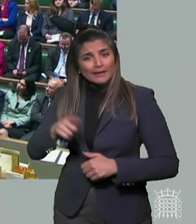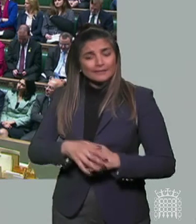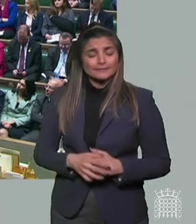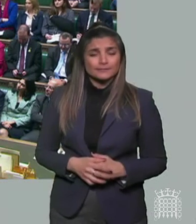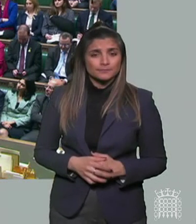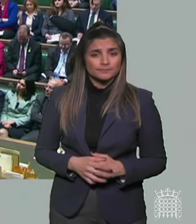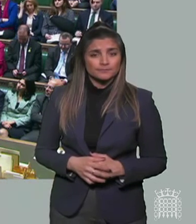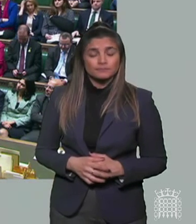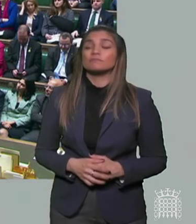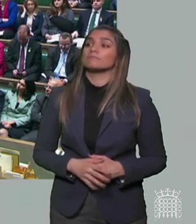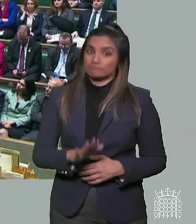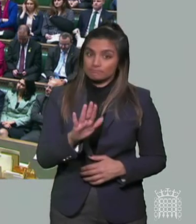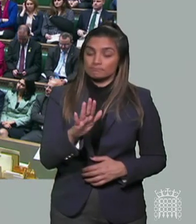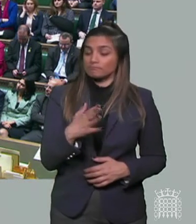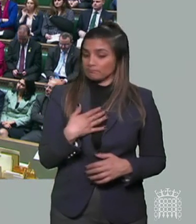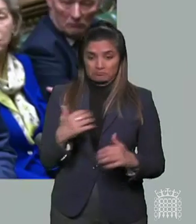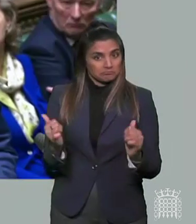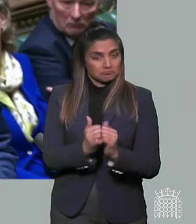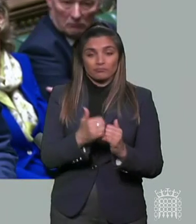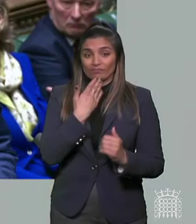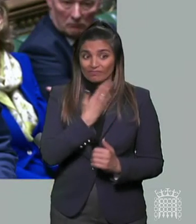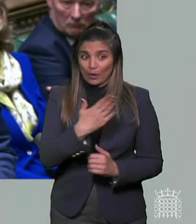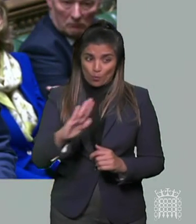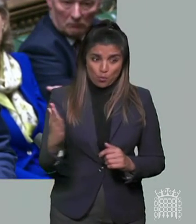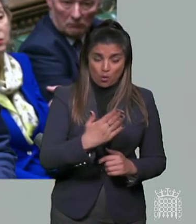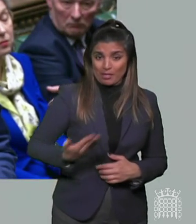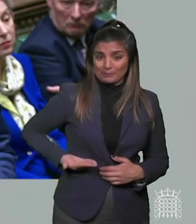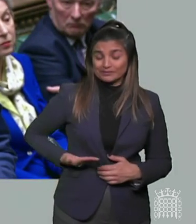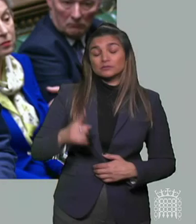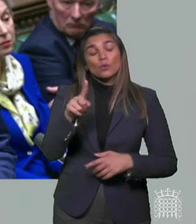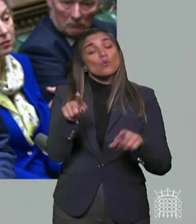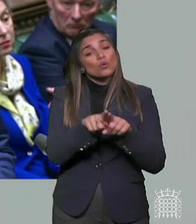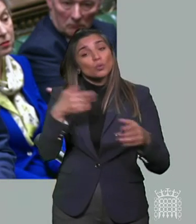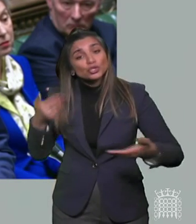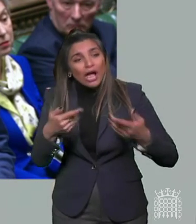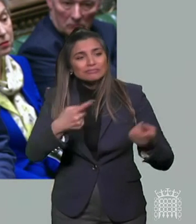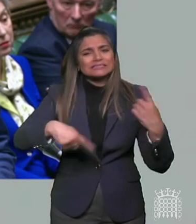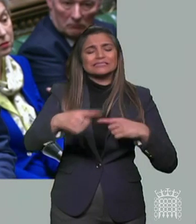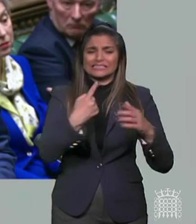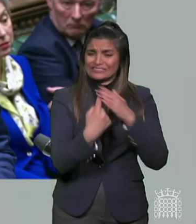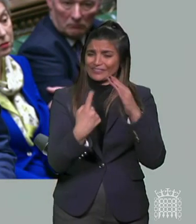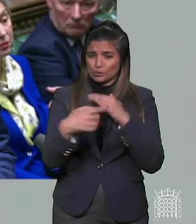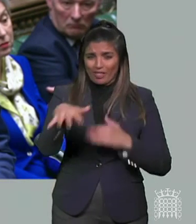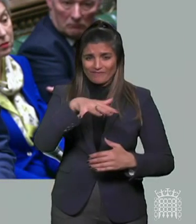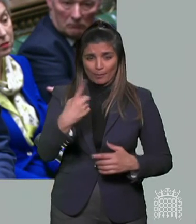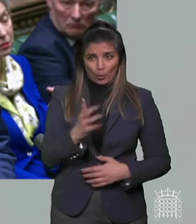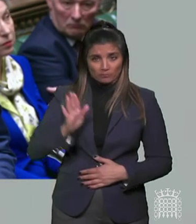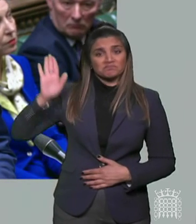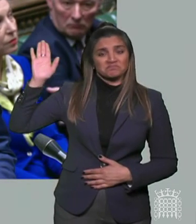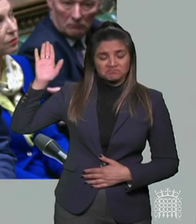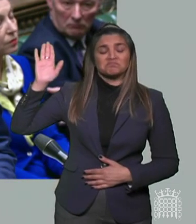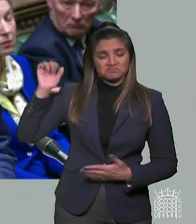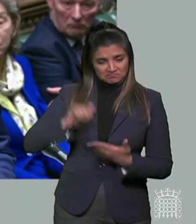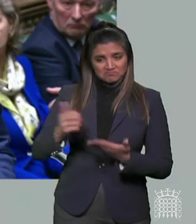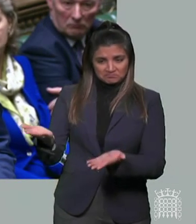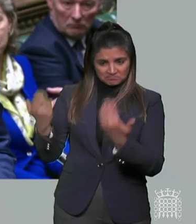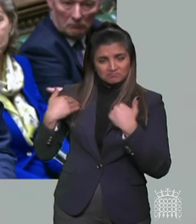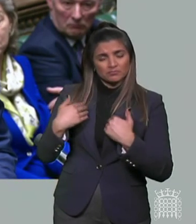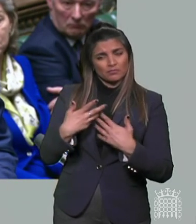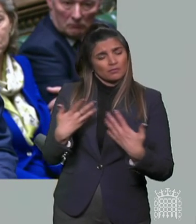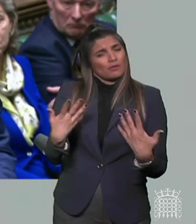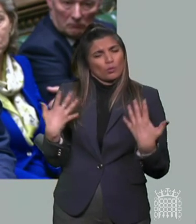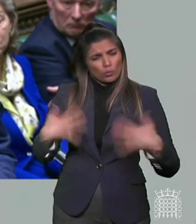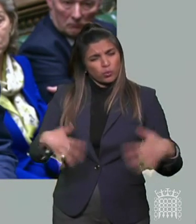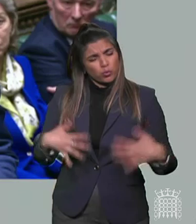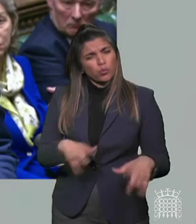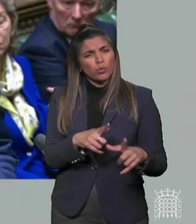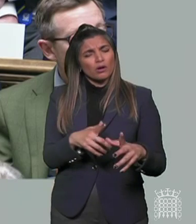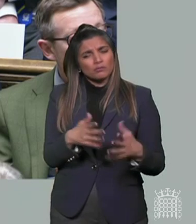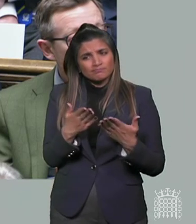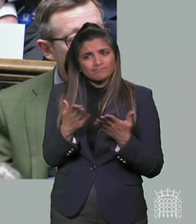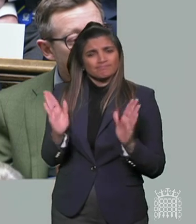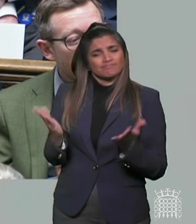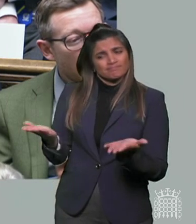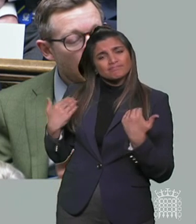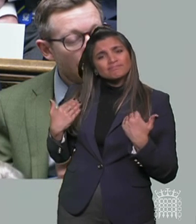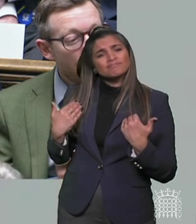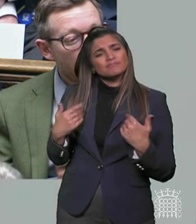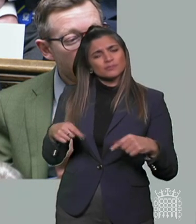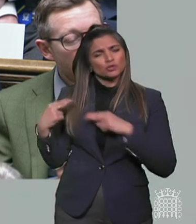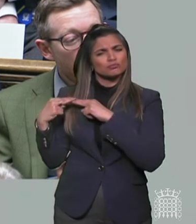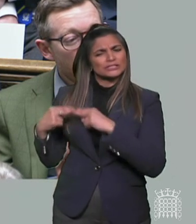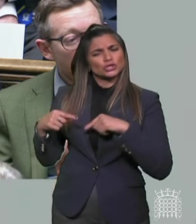I join my honourable Friend in thanking all those businesses, but I also thank all the charities and individual families up and down the country who have shown the traditional big-heartedness that makes this country so great.